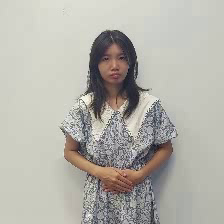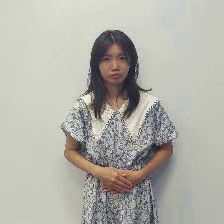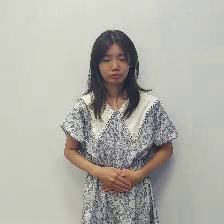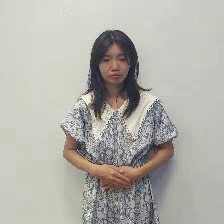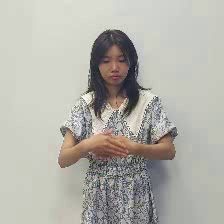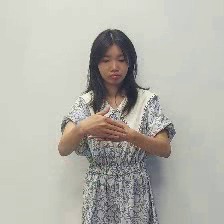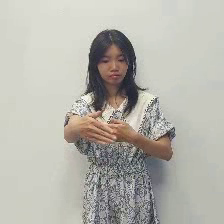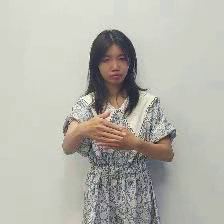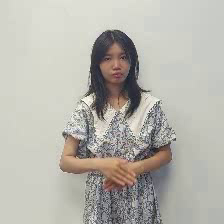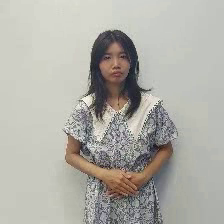Xa